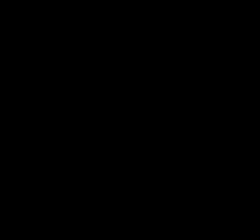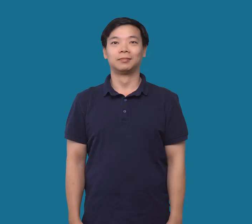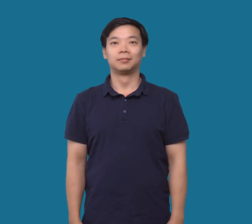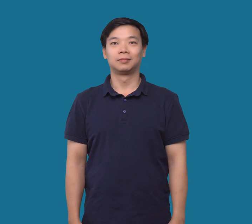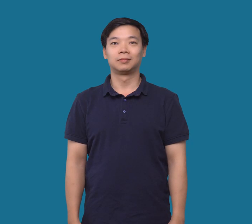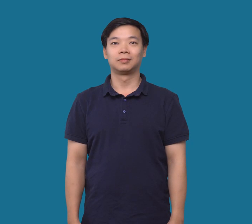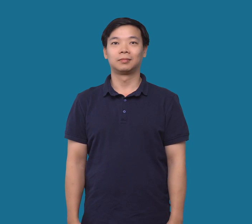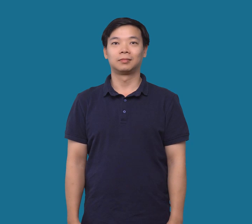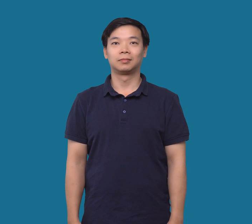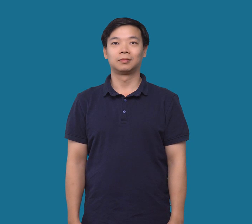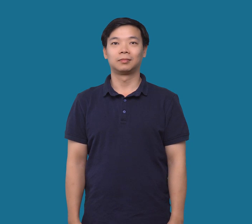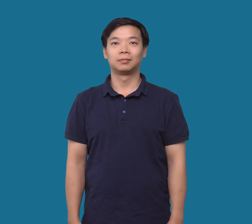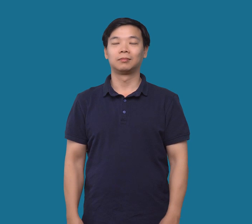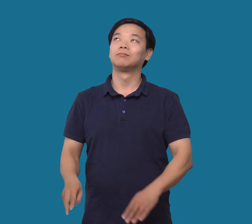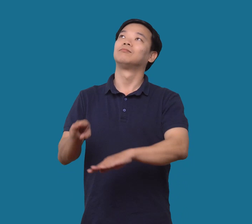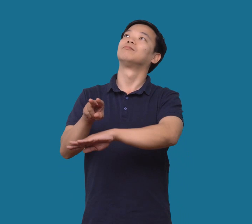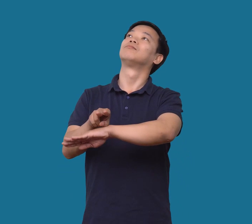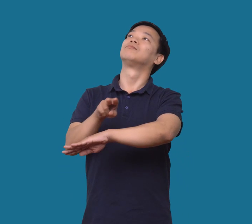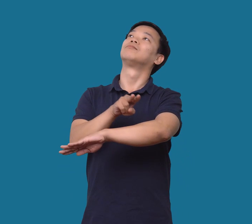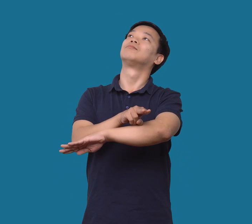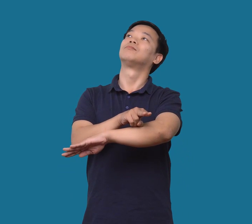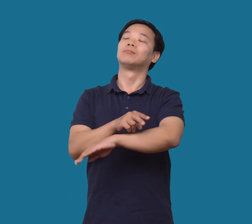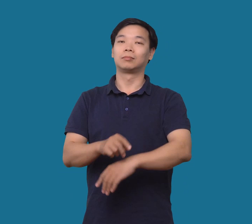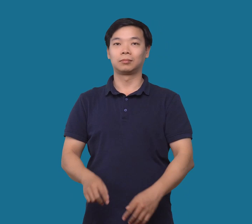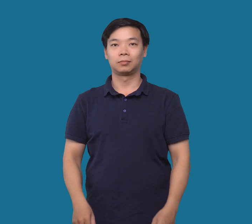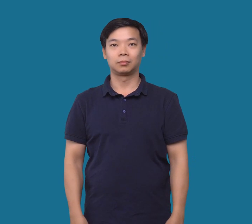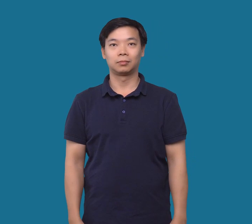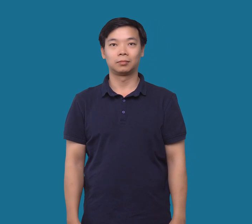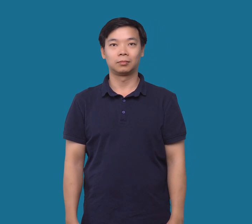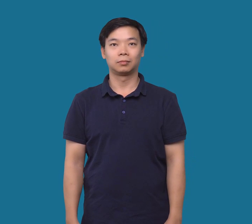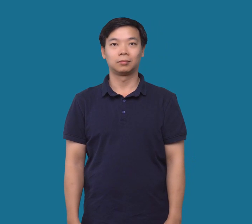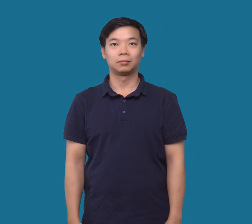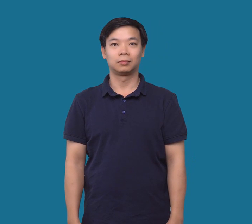bãi tắm